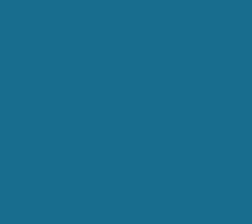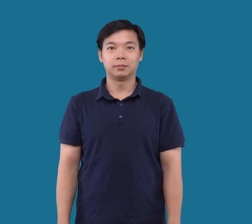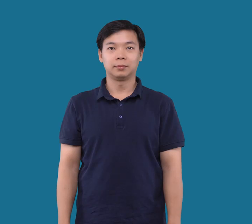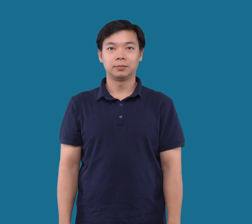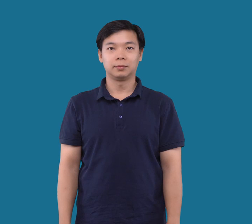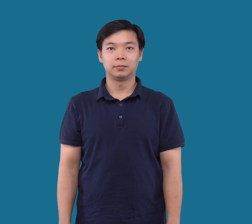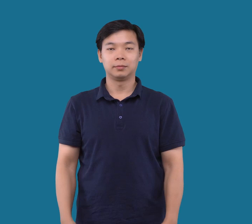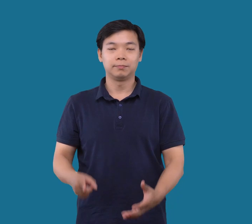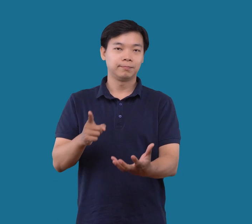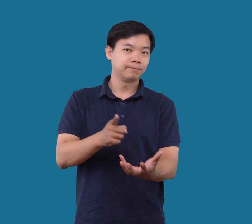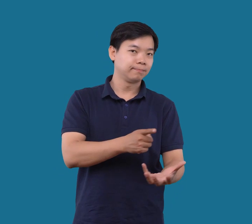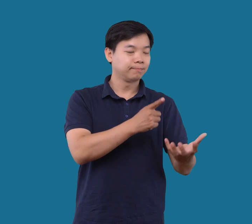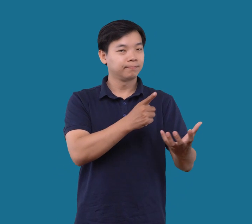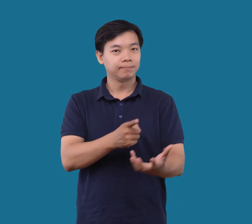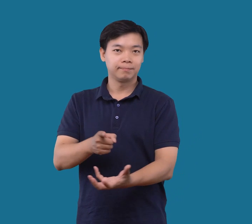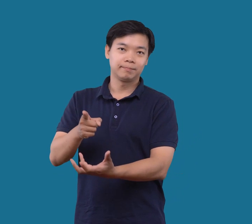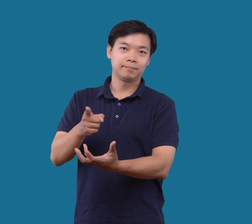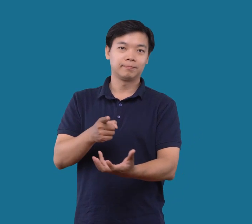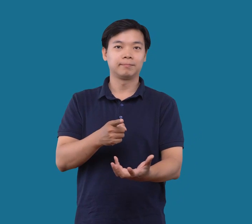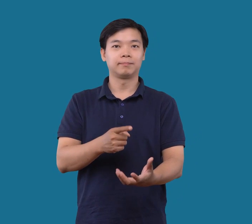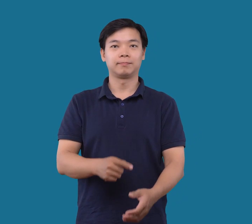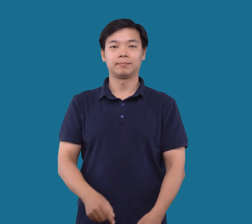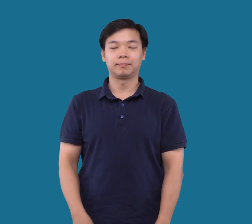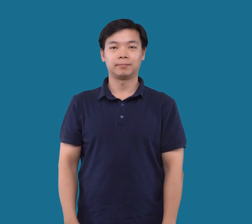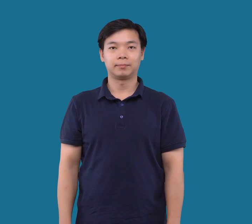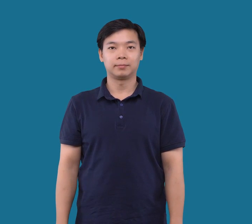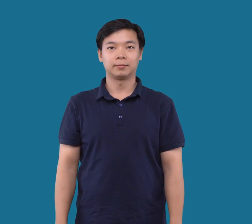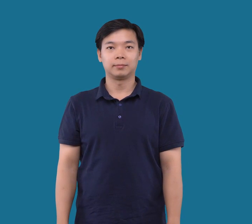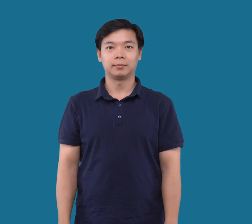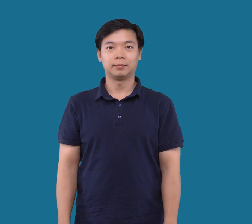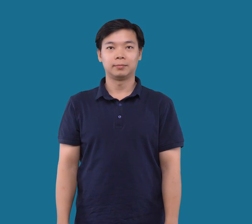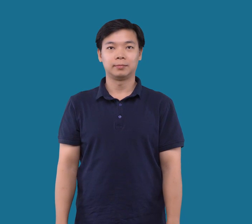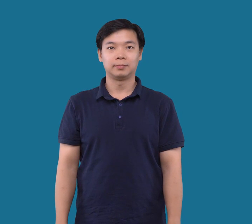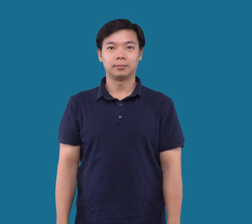đèn lồng